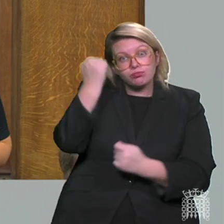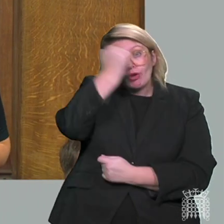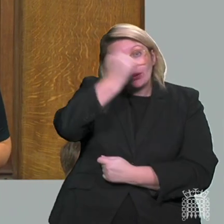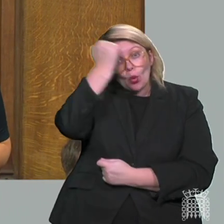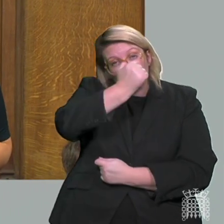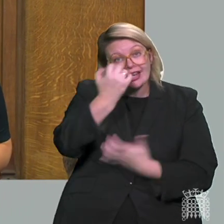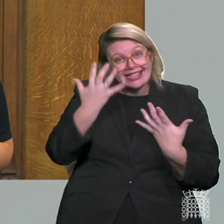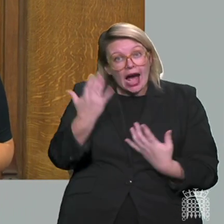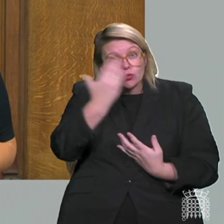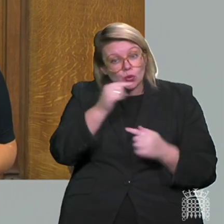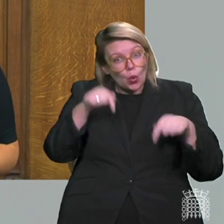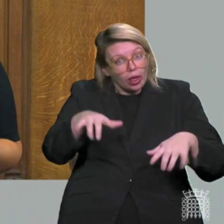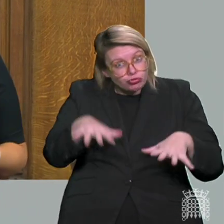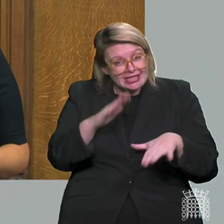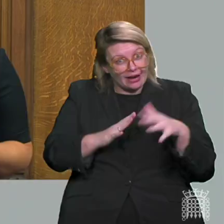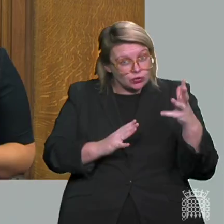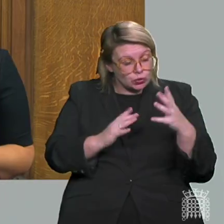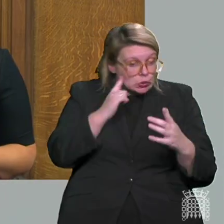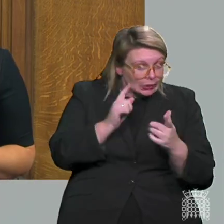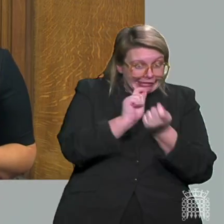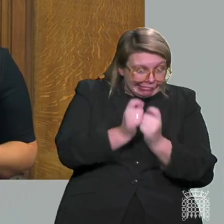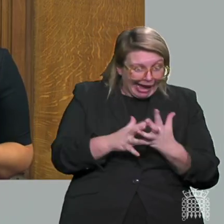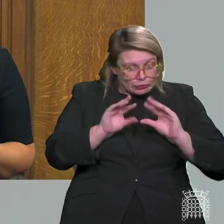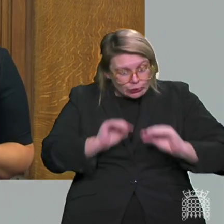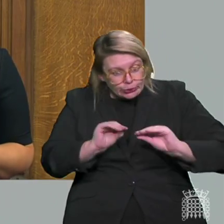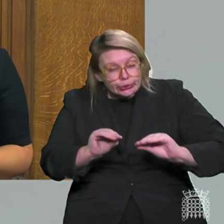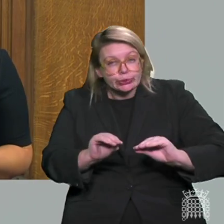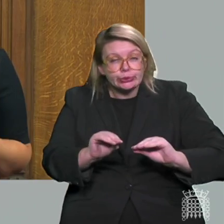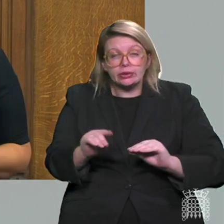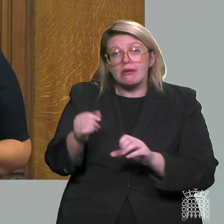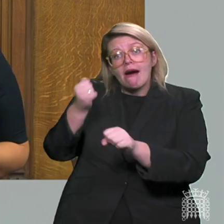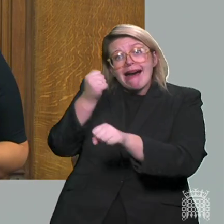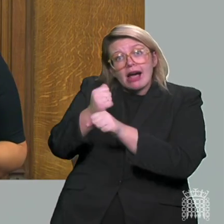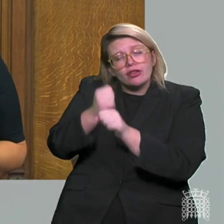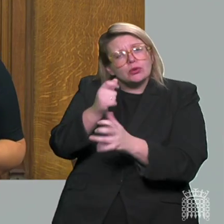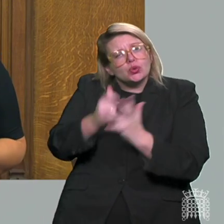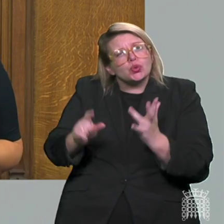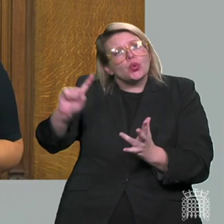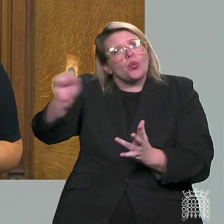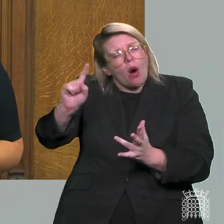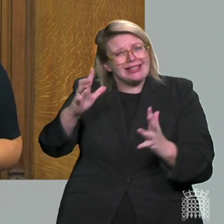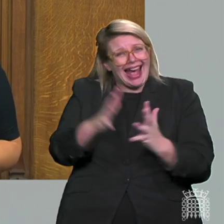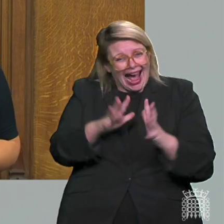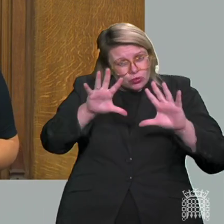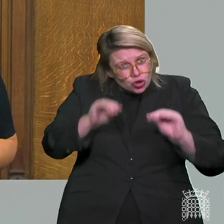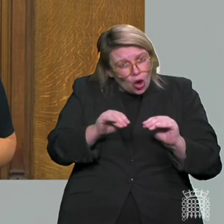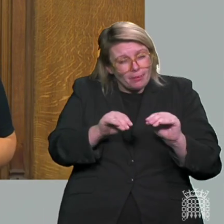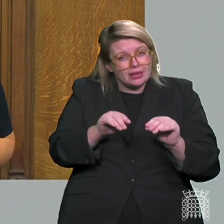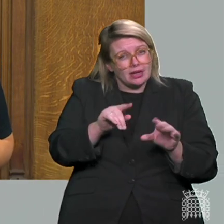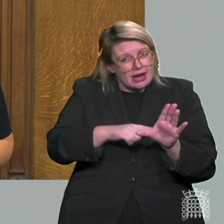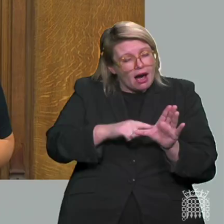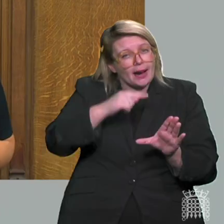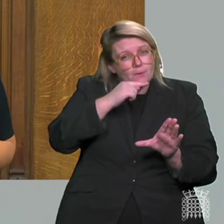What has he done, and what are his Government doing to tackle this misogyny and incel culture and the radicalisation of young men in this country?